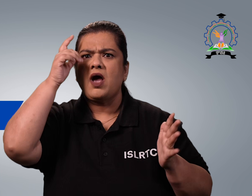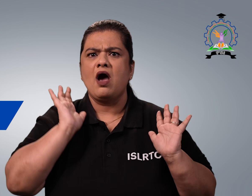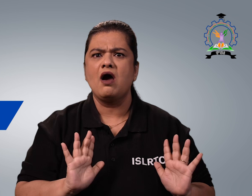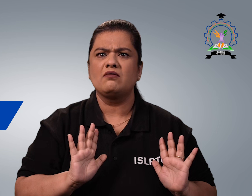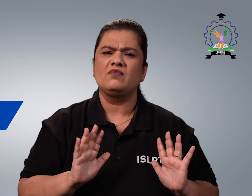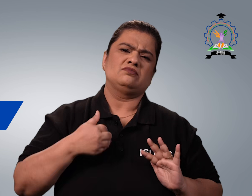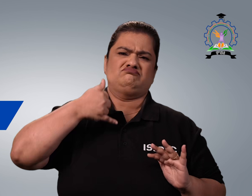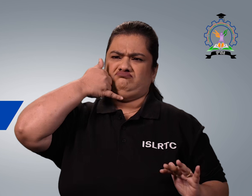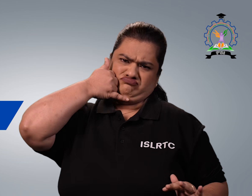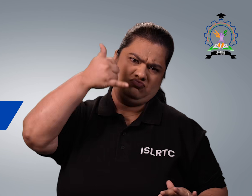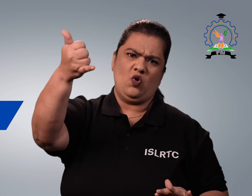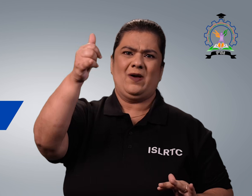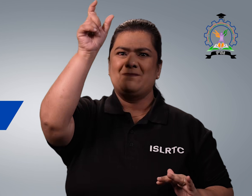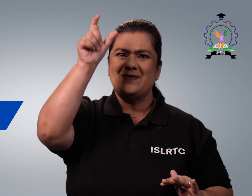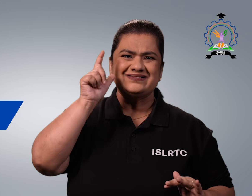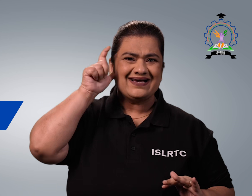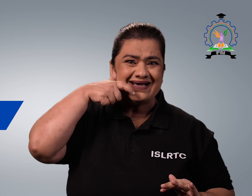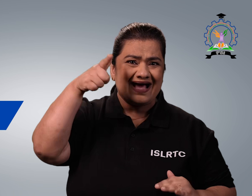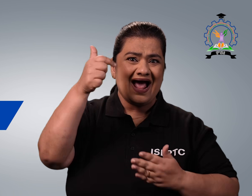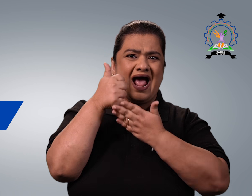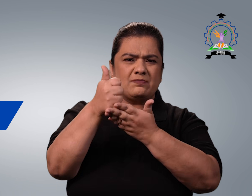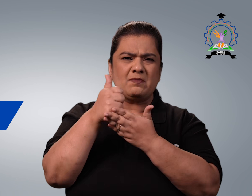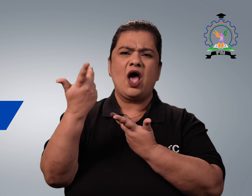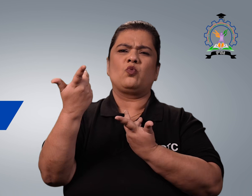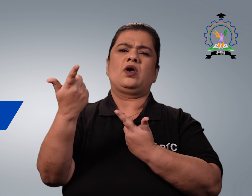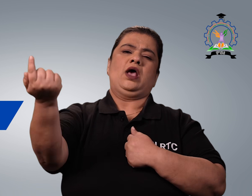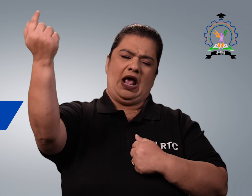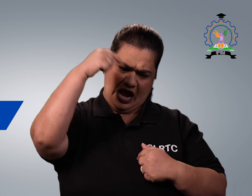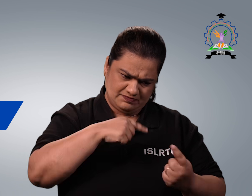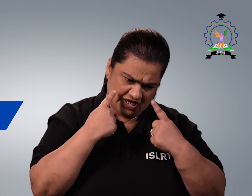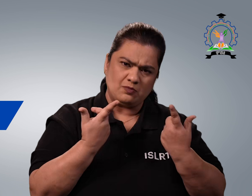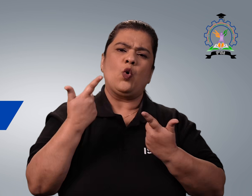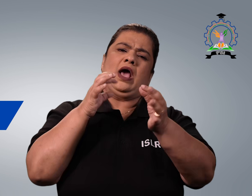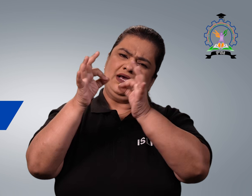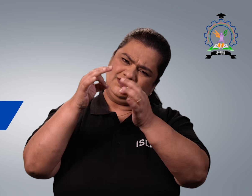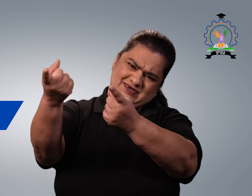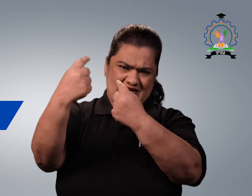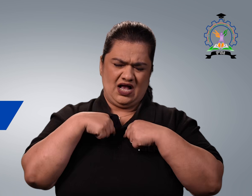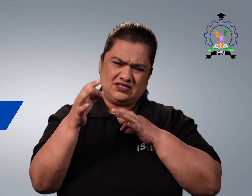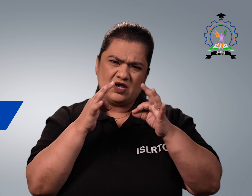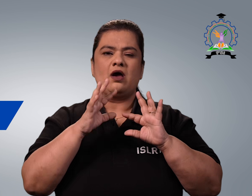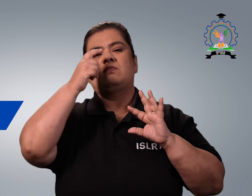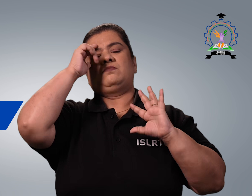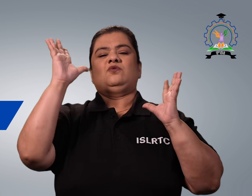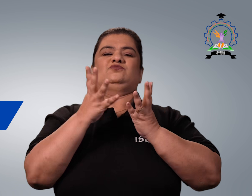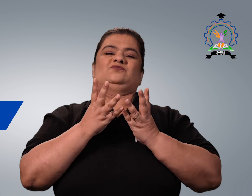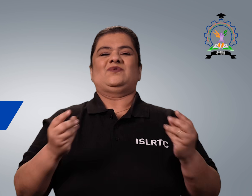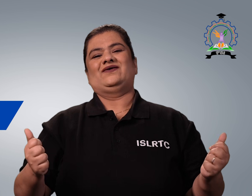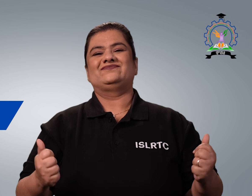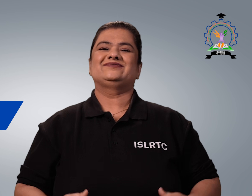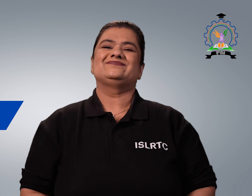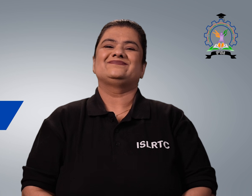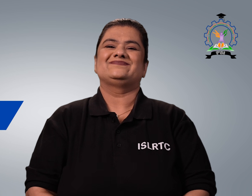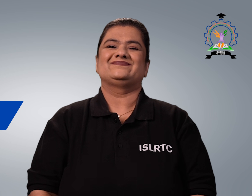you can call customer care who will help you by either sending a mechanic or explaining how to resolve the issue.